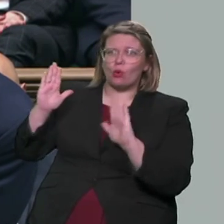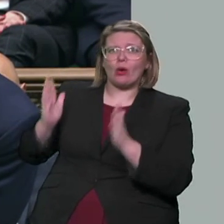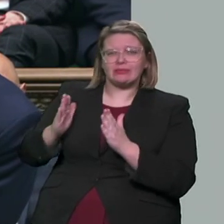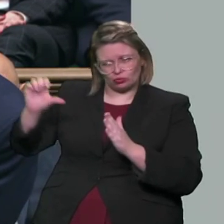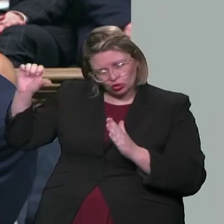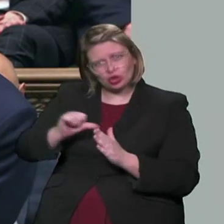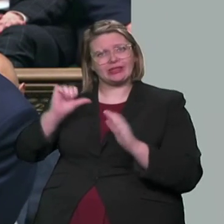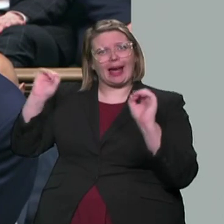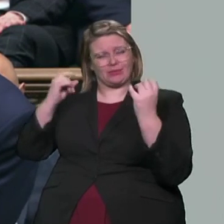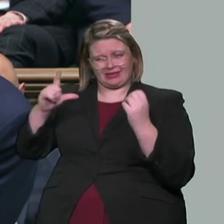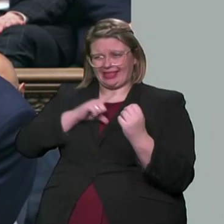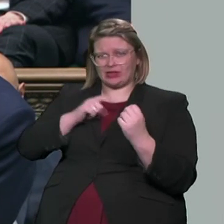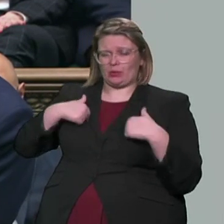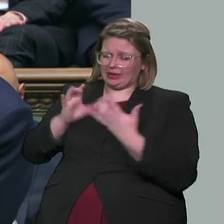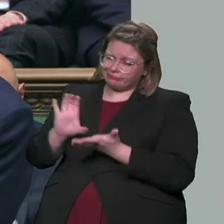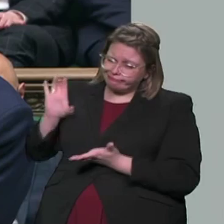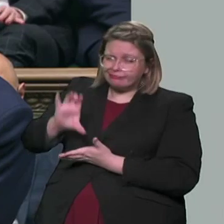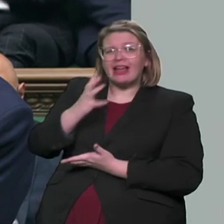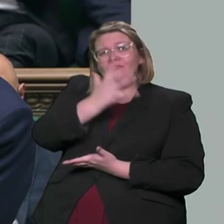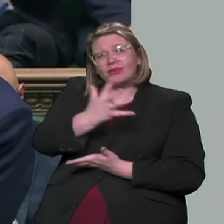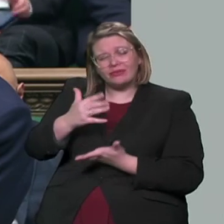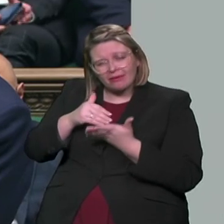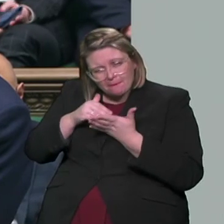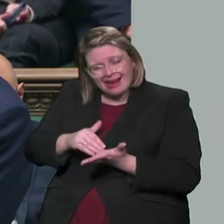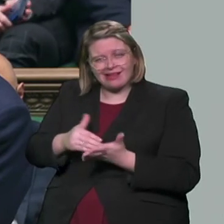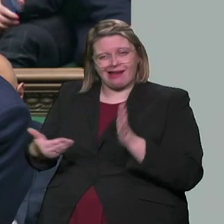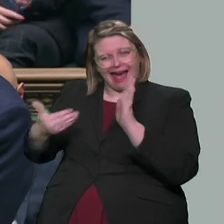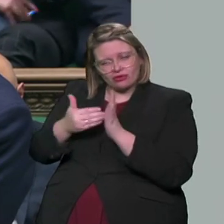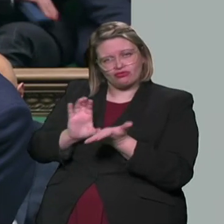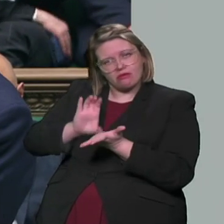That is why we have invested £55 million more in the ambulance service.